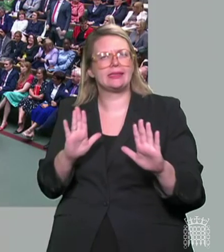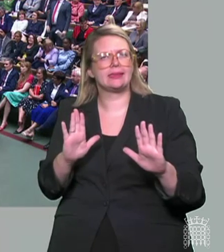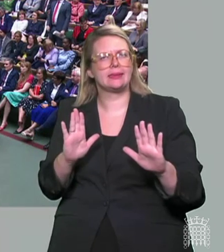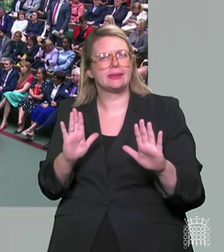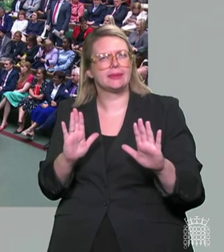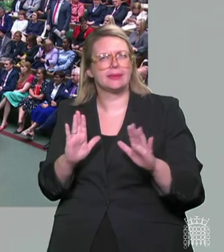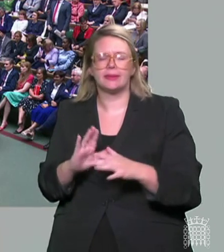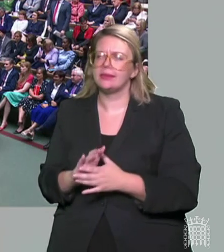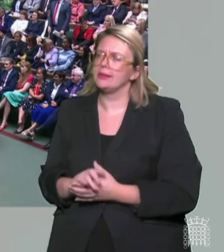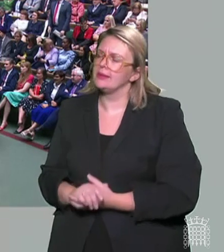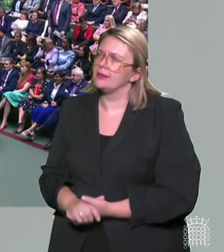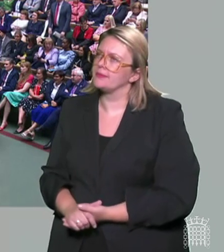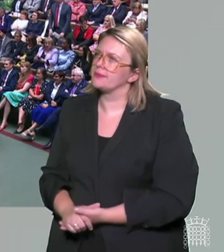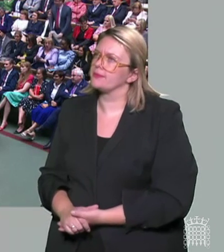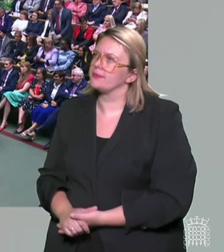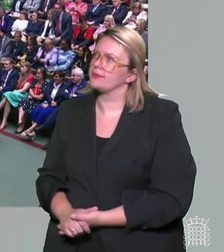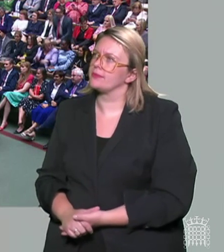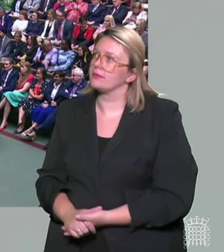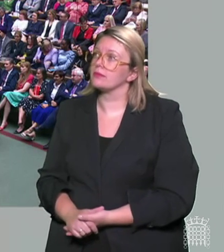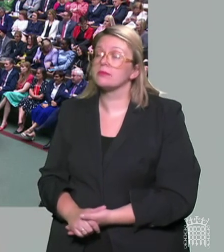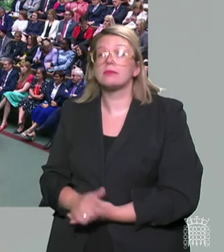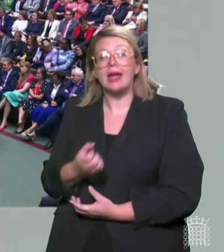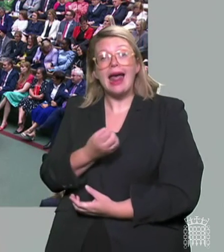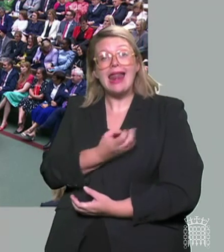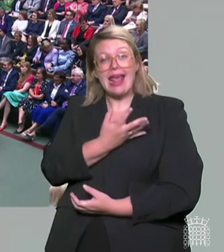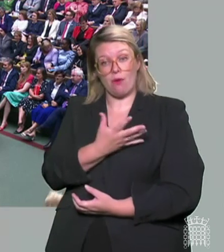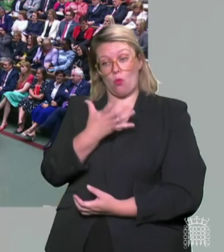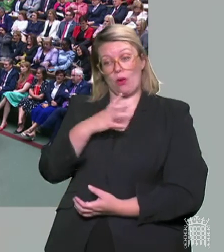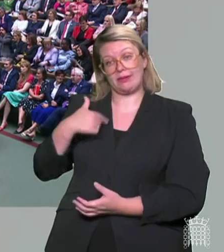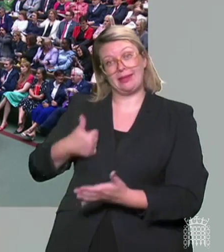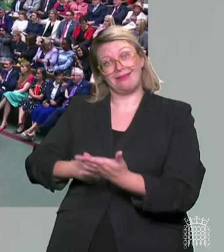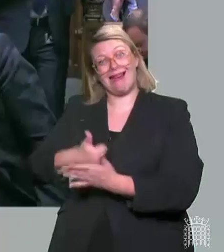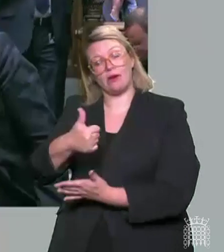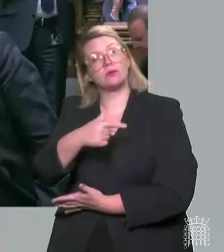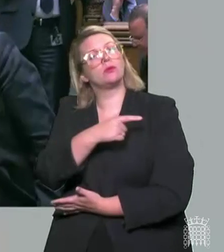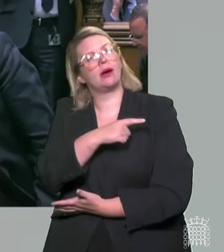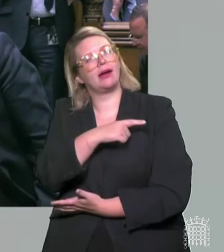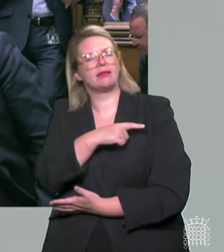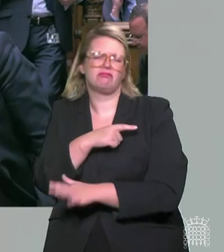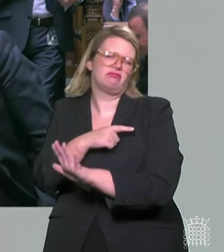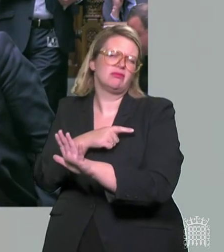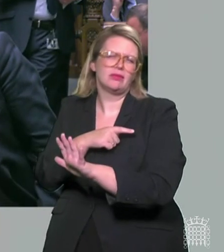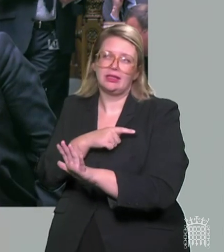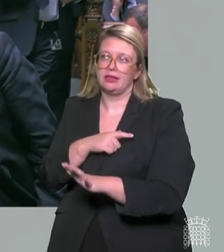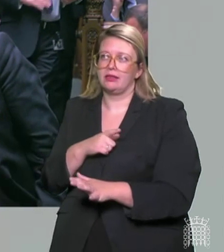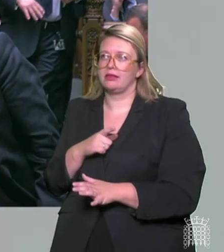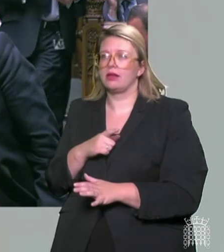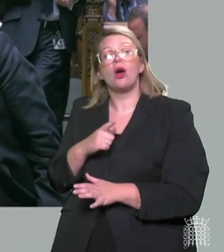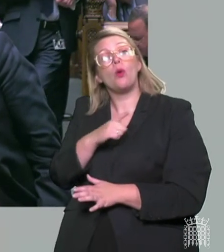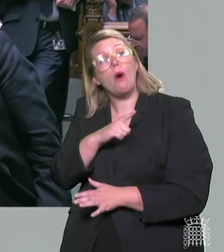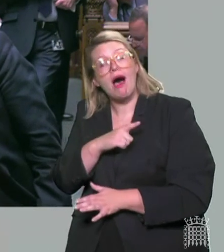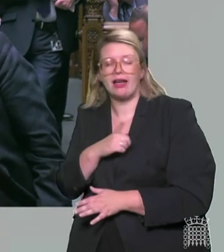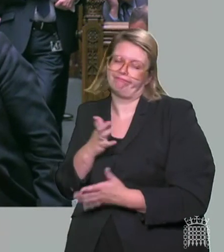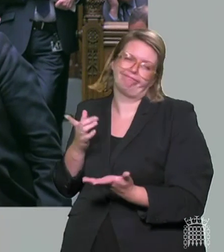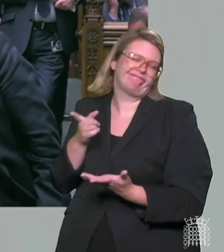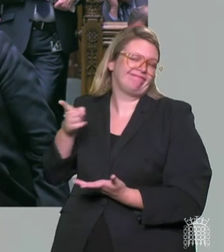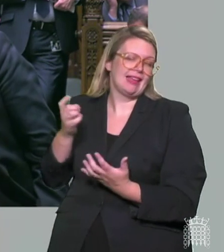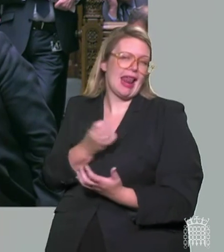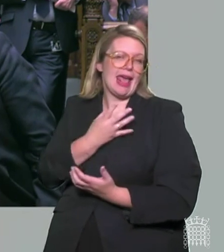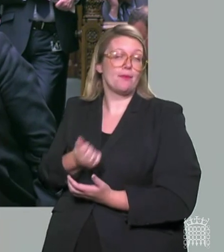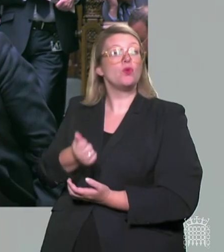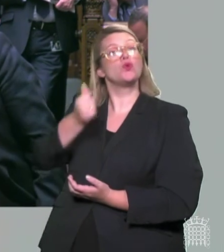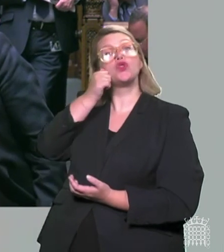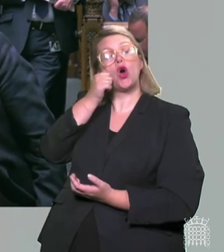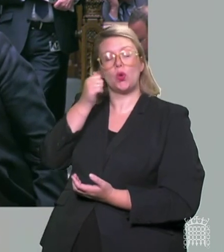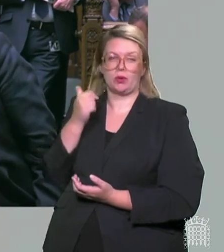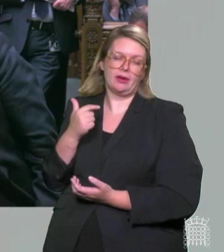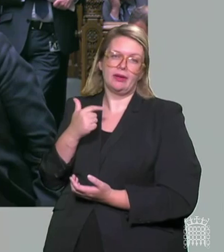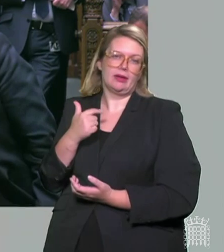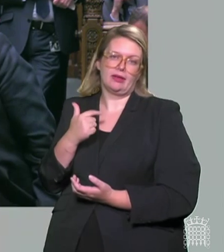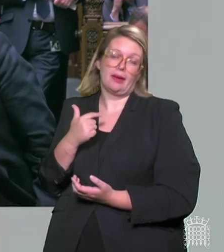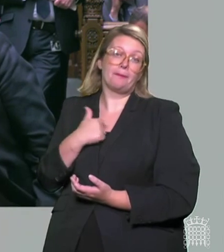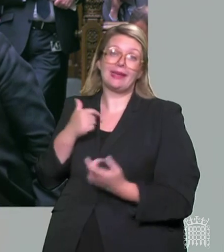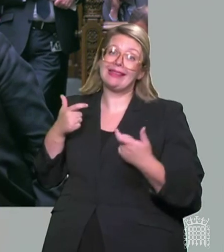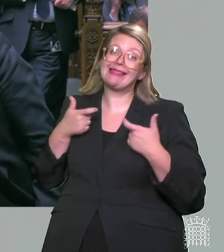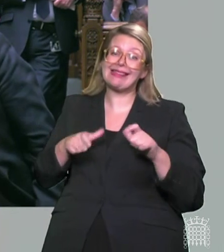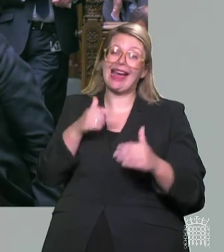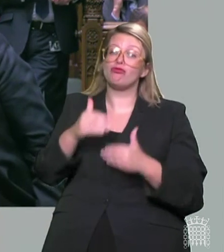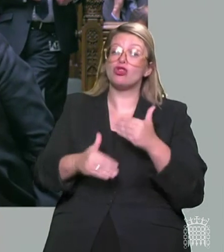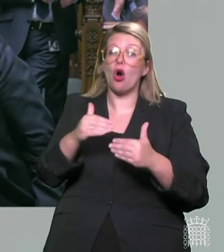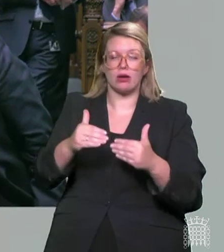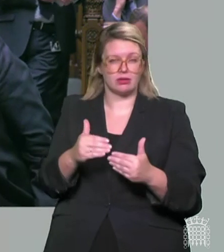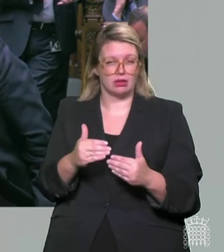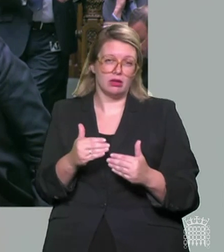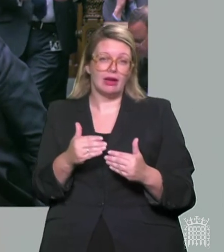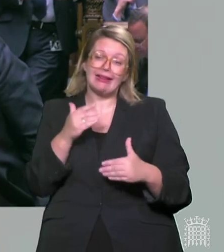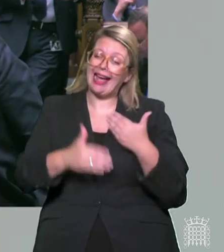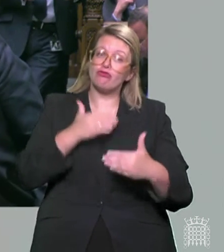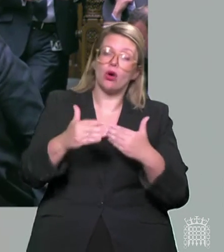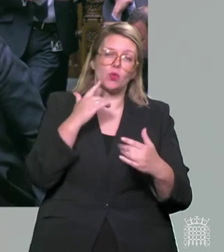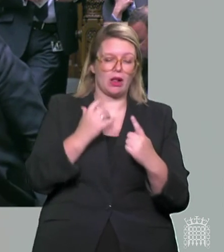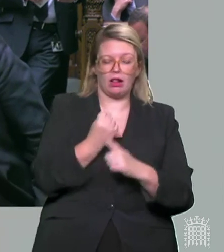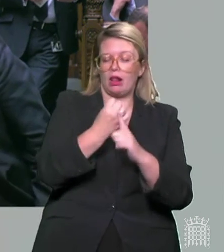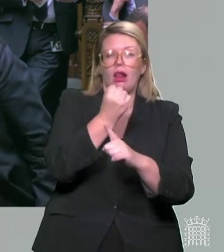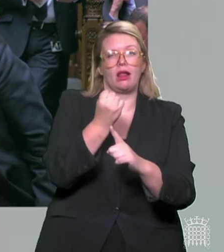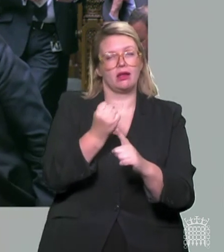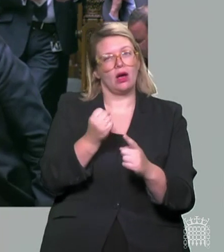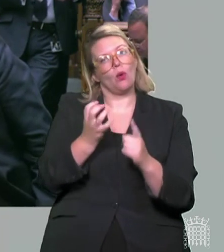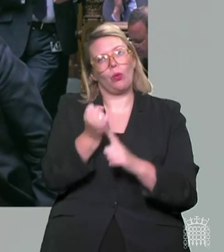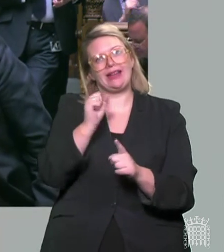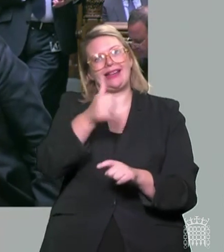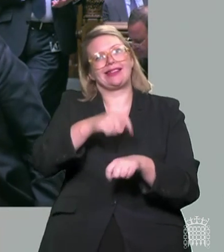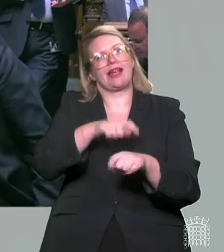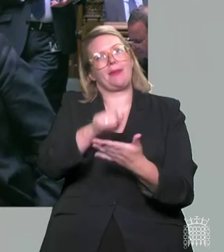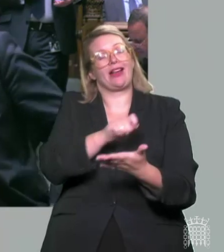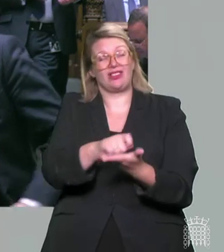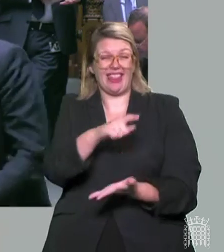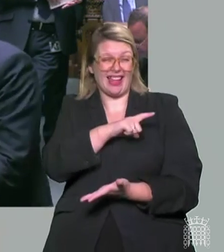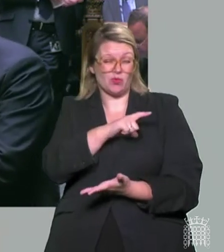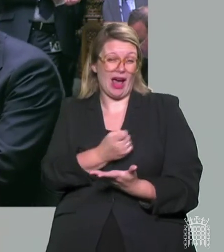There is a very simple reason why they want me out, and that is because they know that otherwise we will get on with delivering our mandate and win another general election.